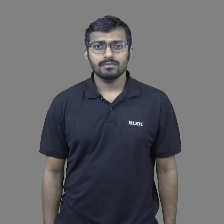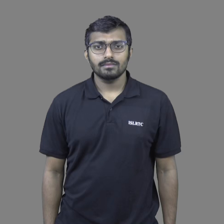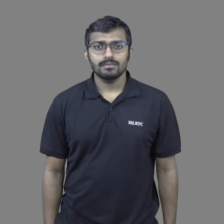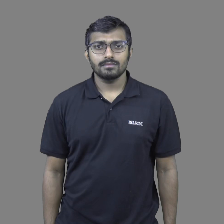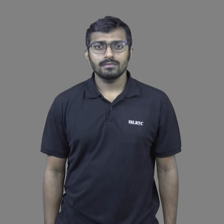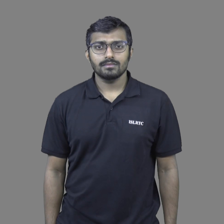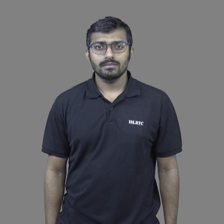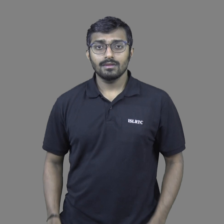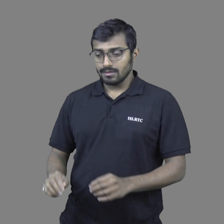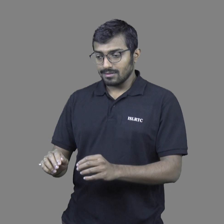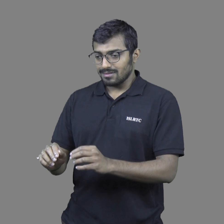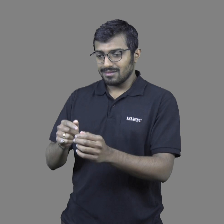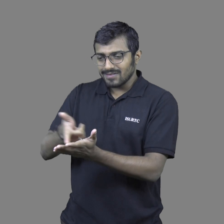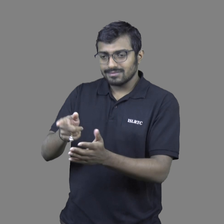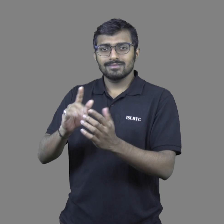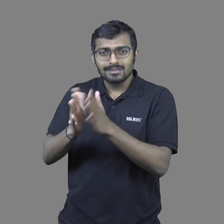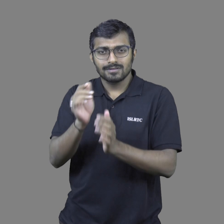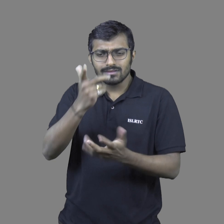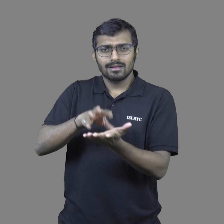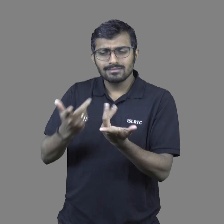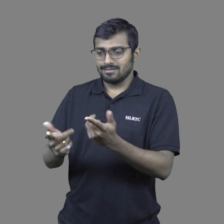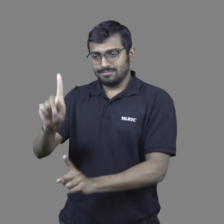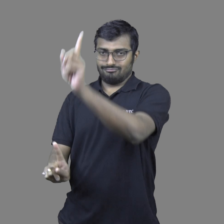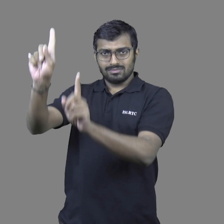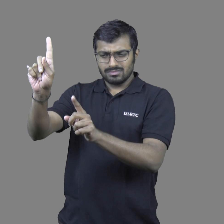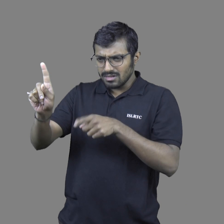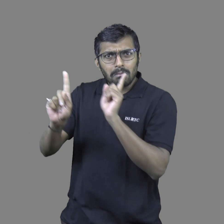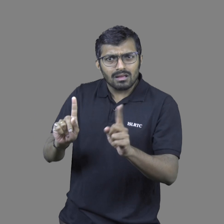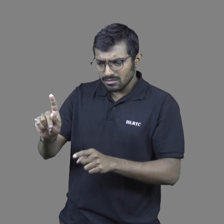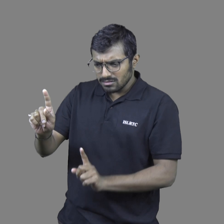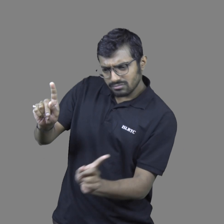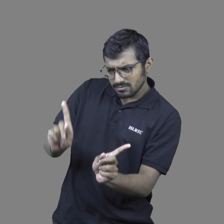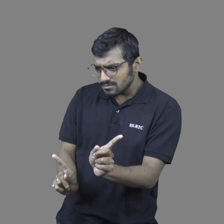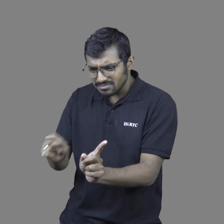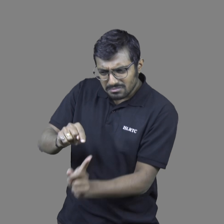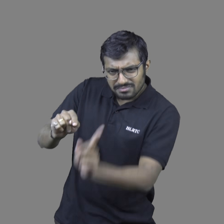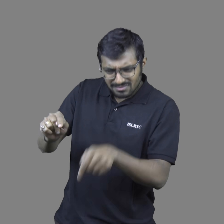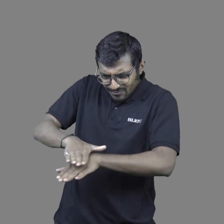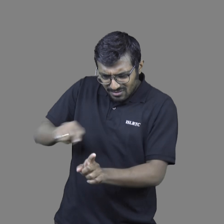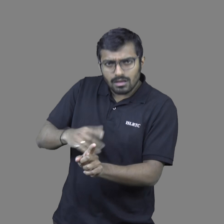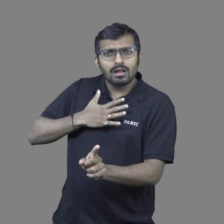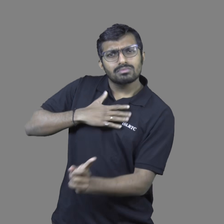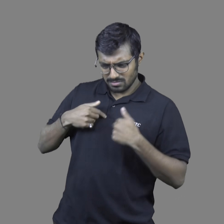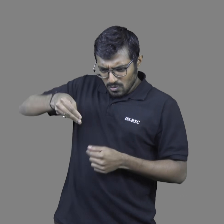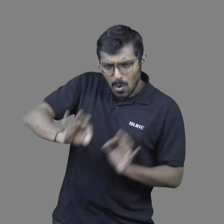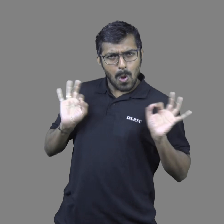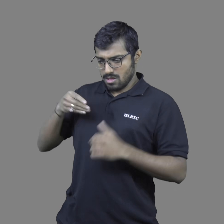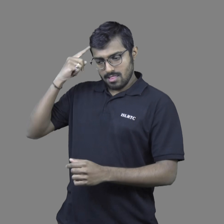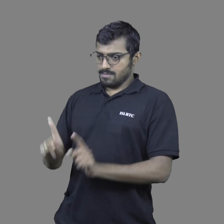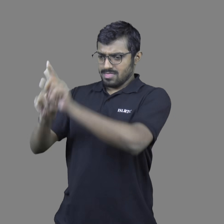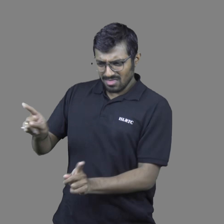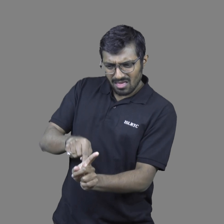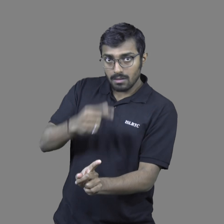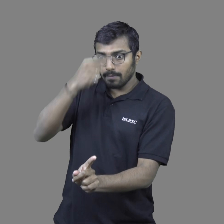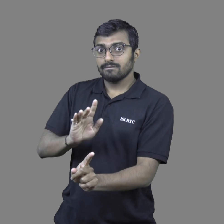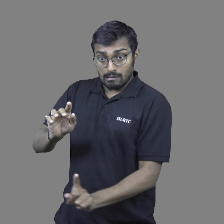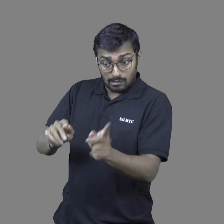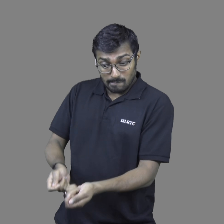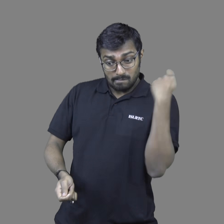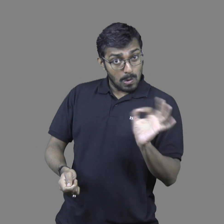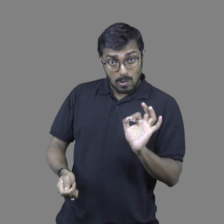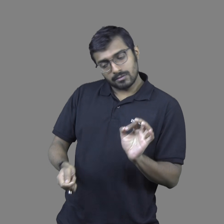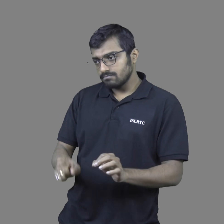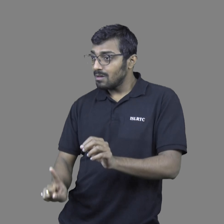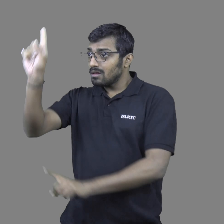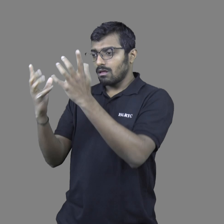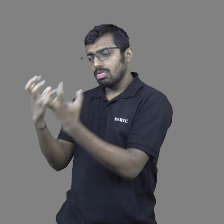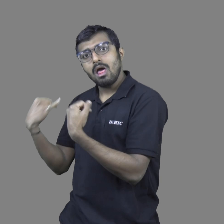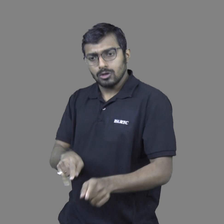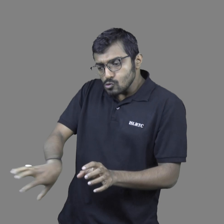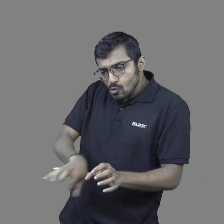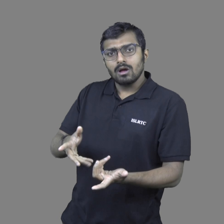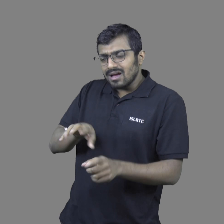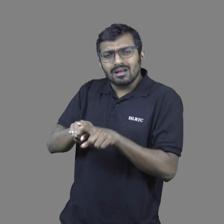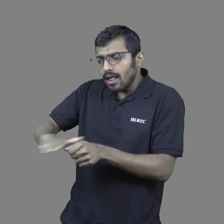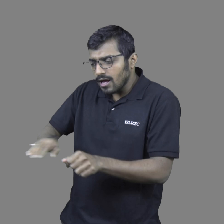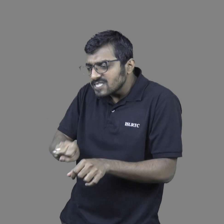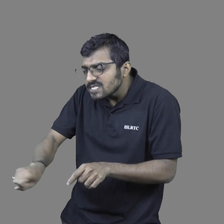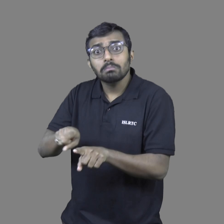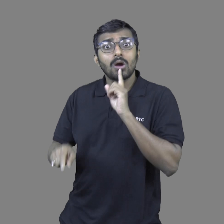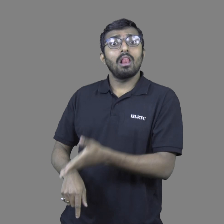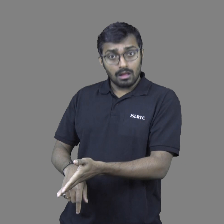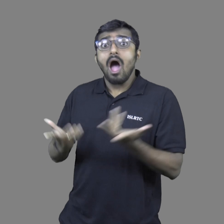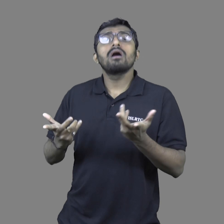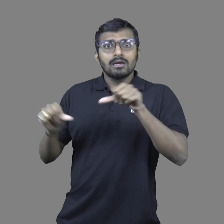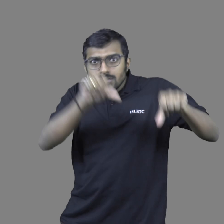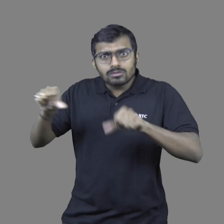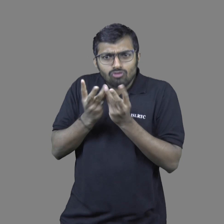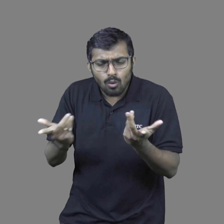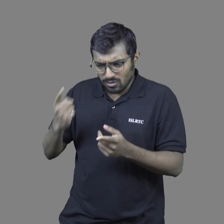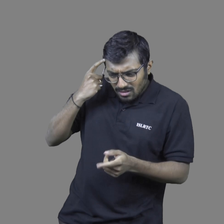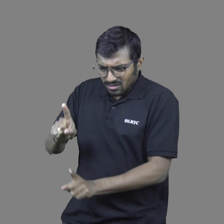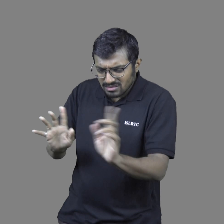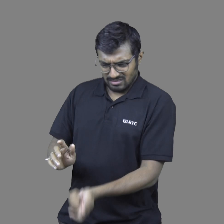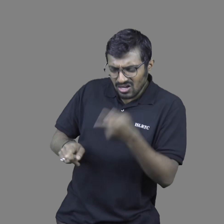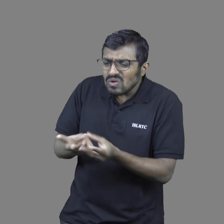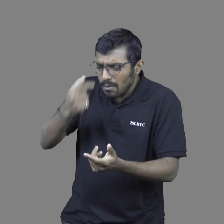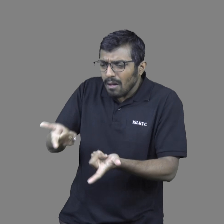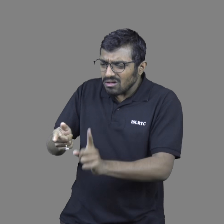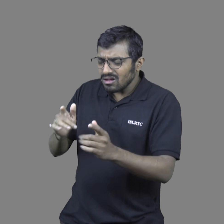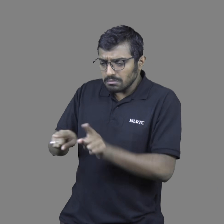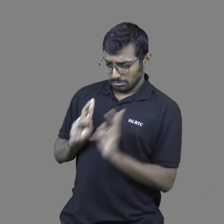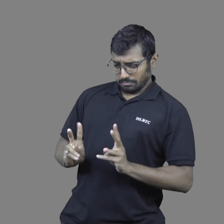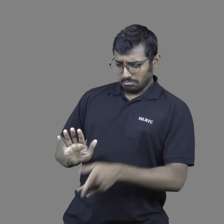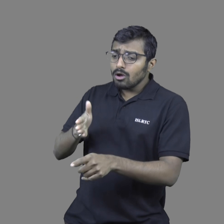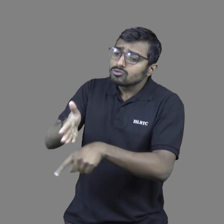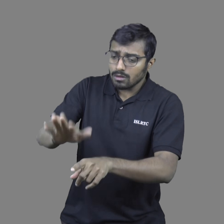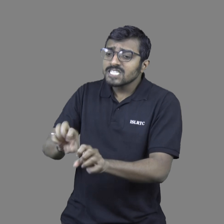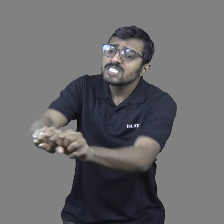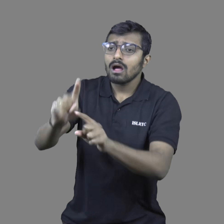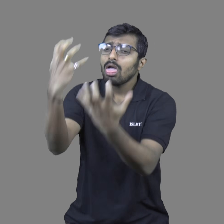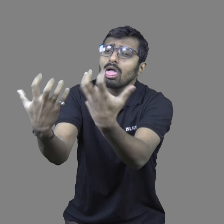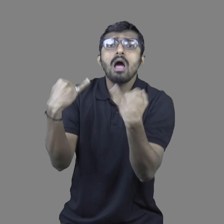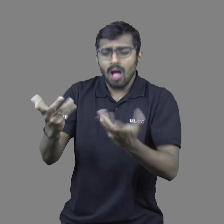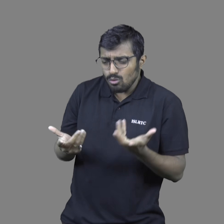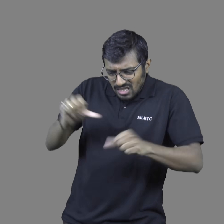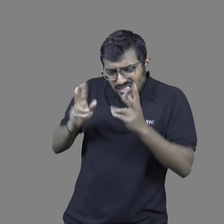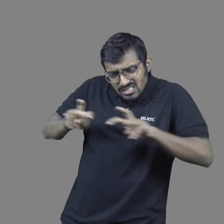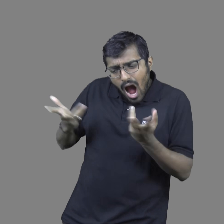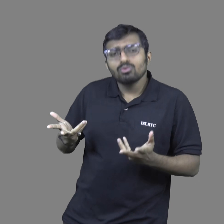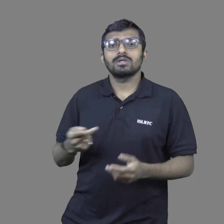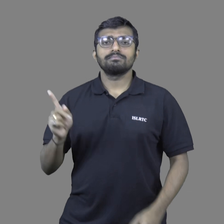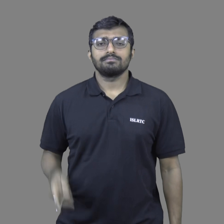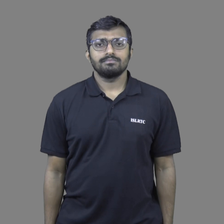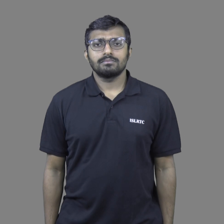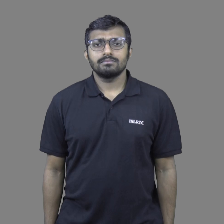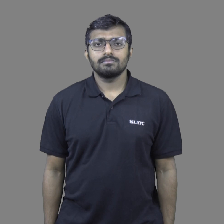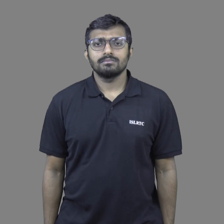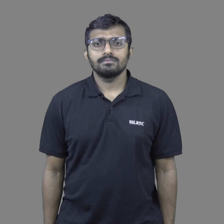Weed Science